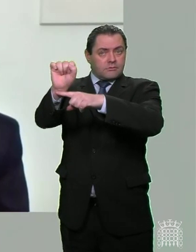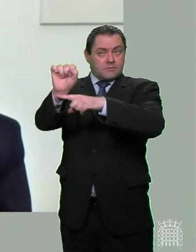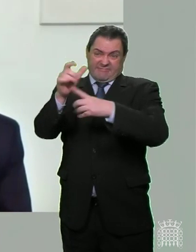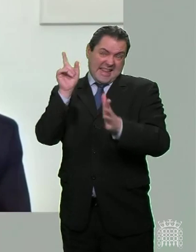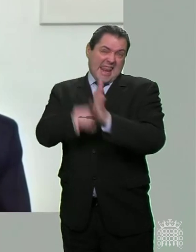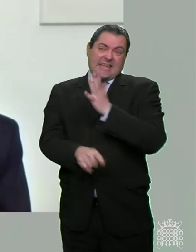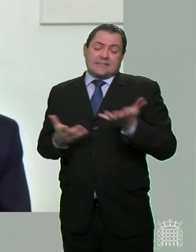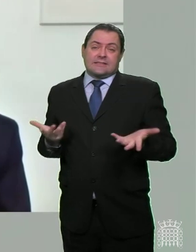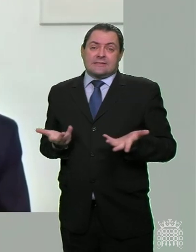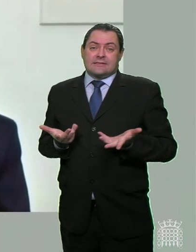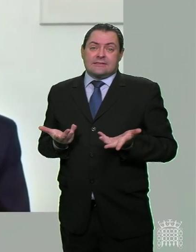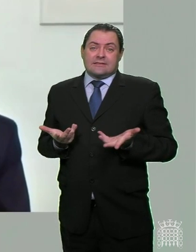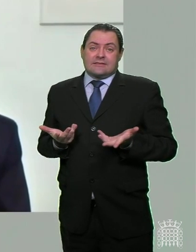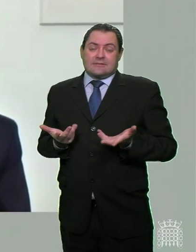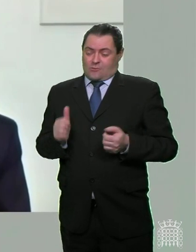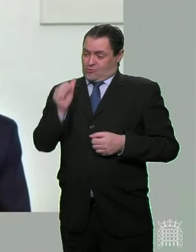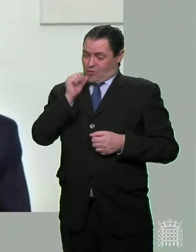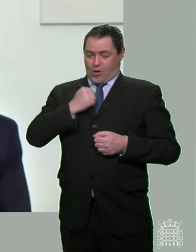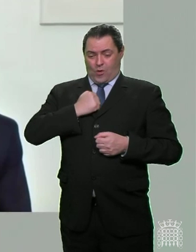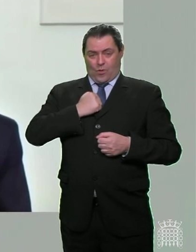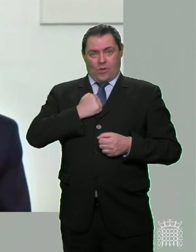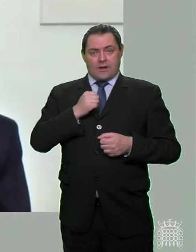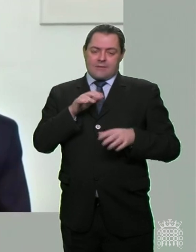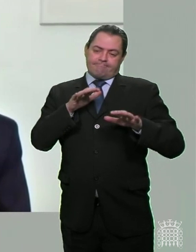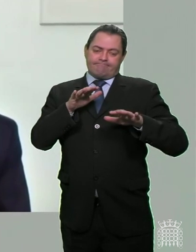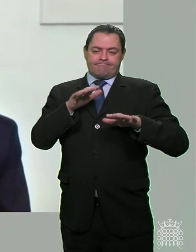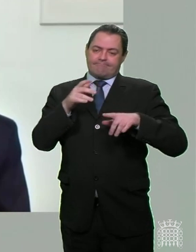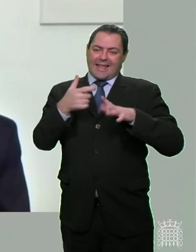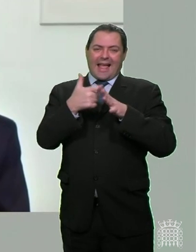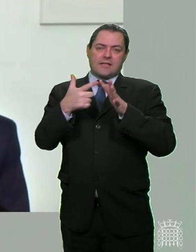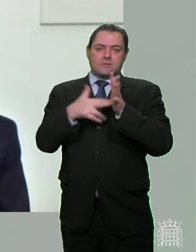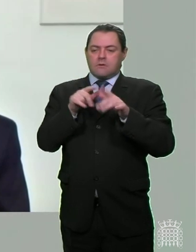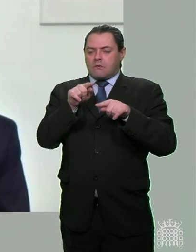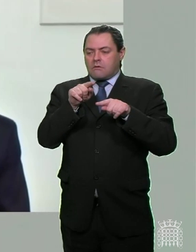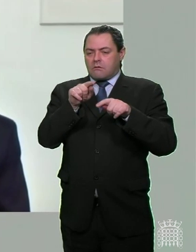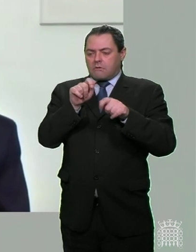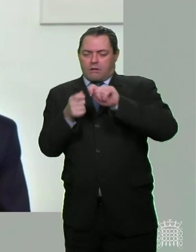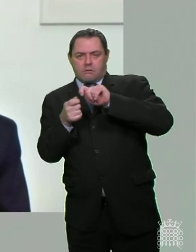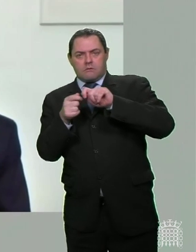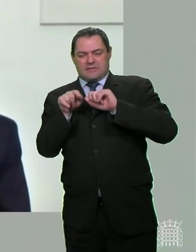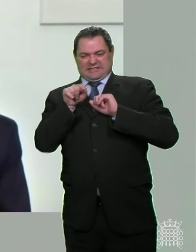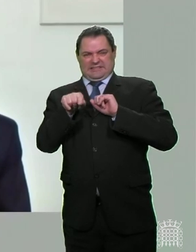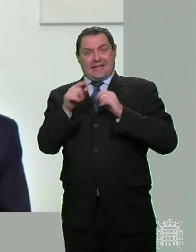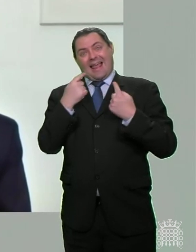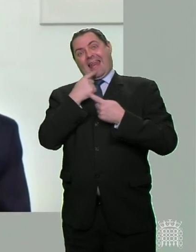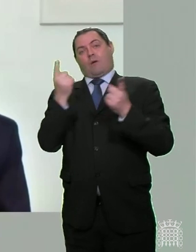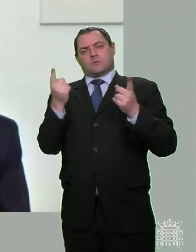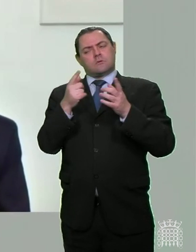We have known about the variants to the virus since early December, when it was announced in the House of Commons.